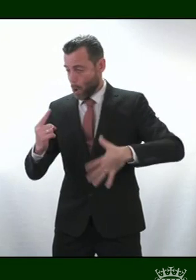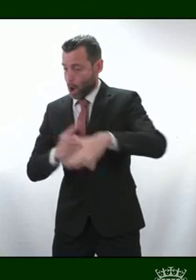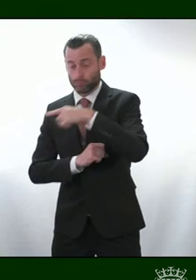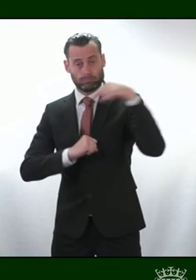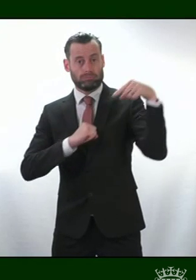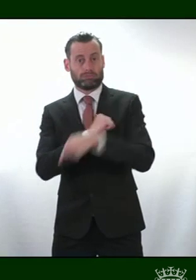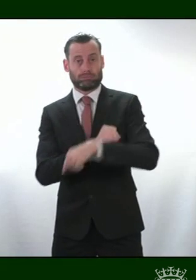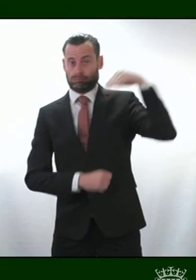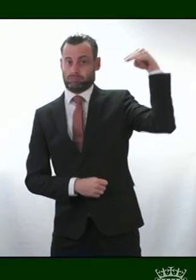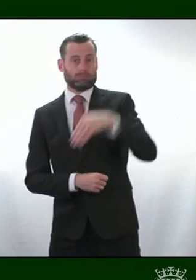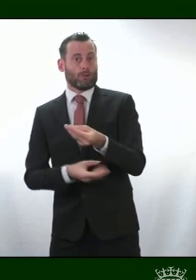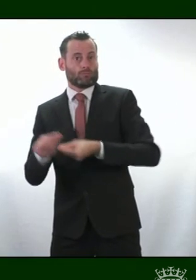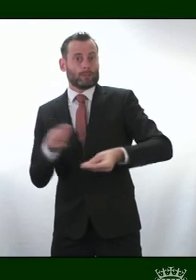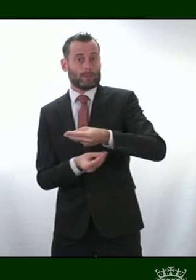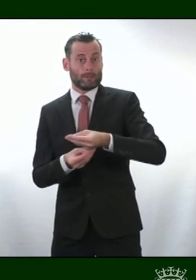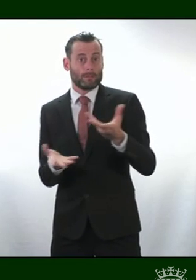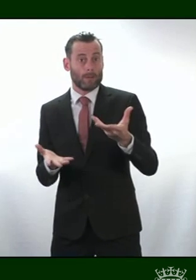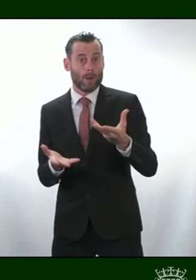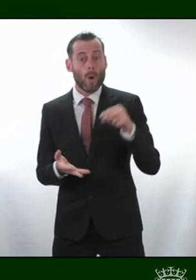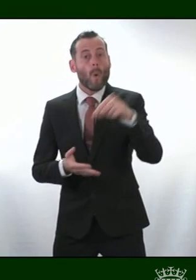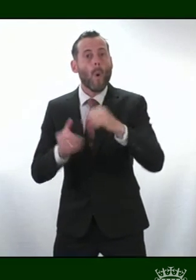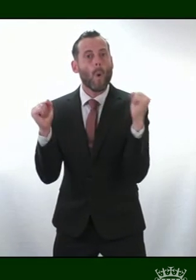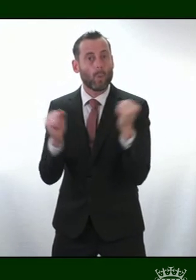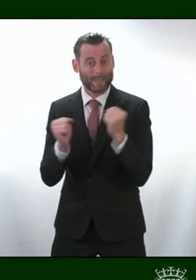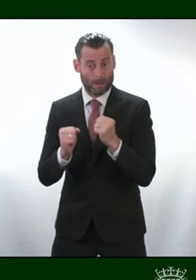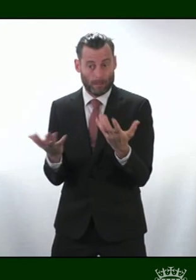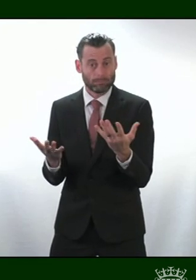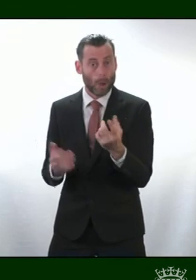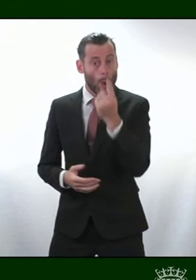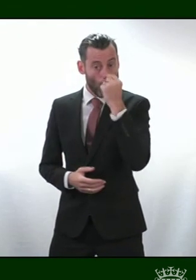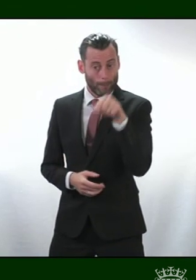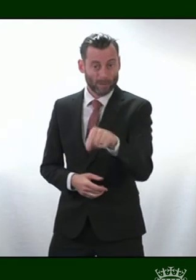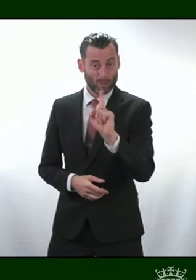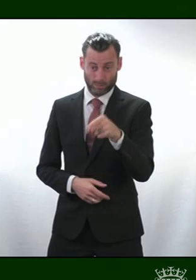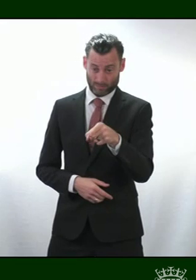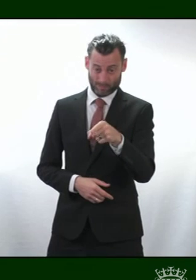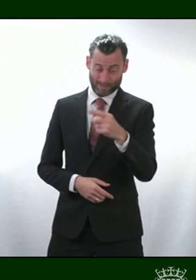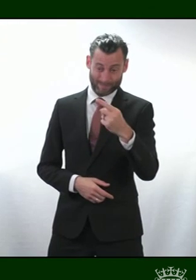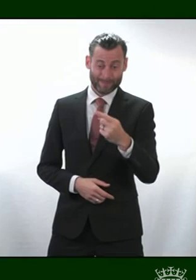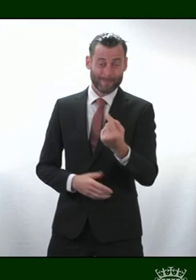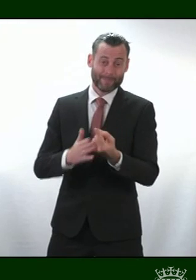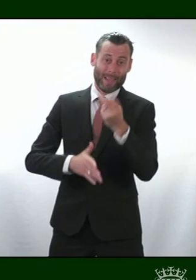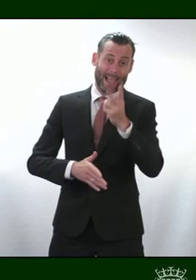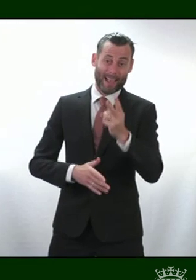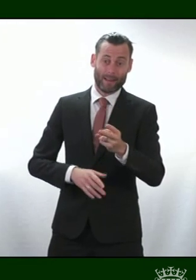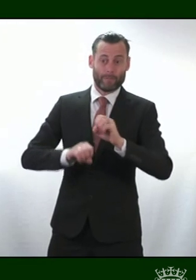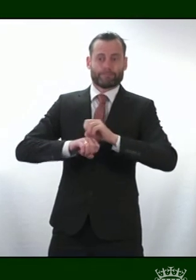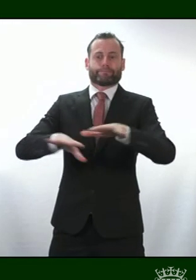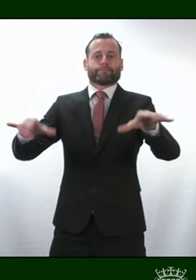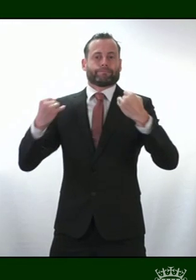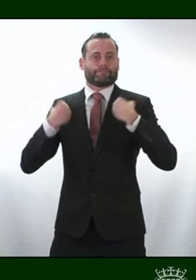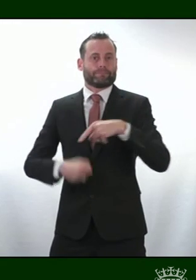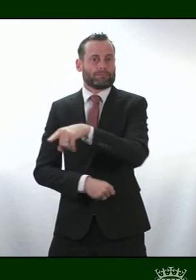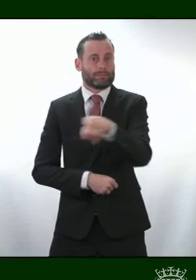This winter, we are staring down the barrel of a second wave, with no plan for the looming crisis.